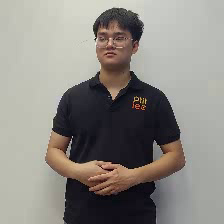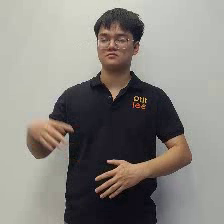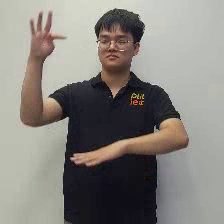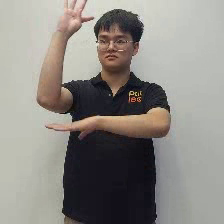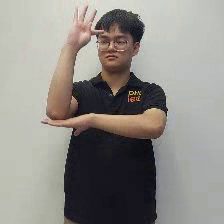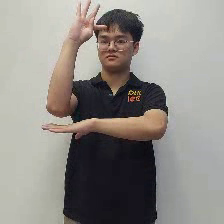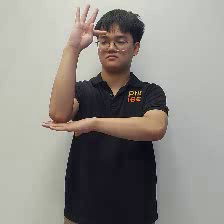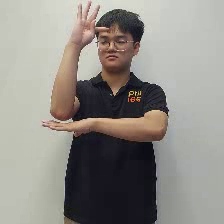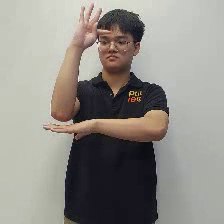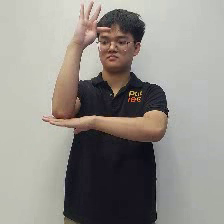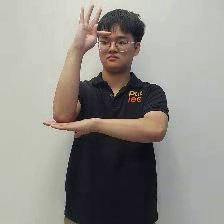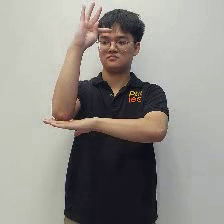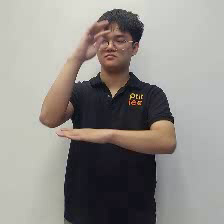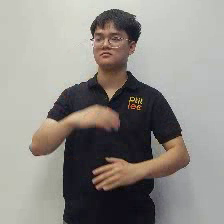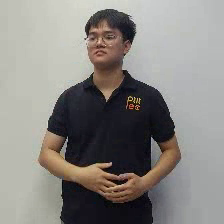Trưa